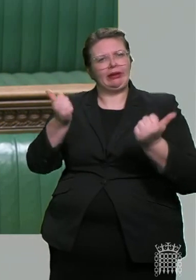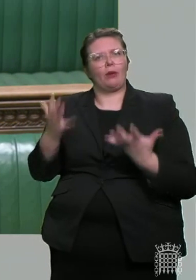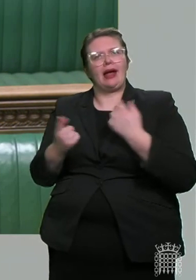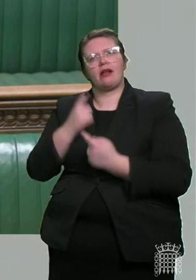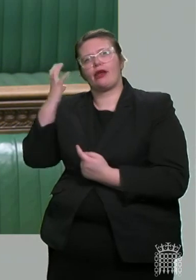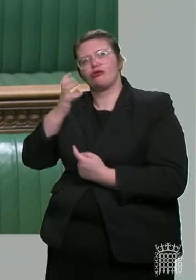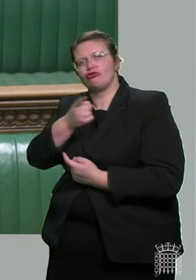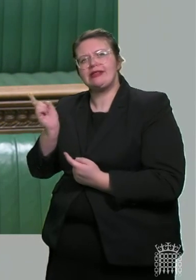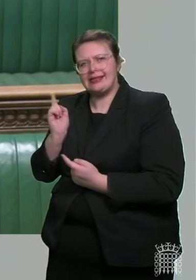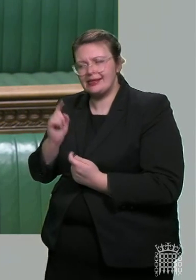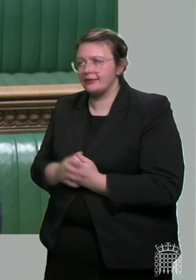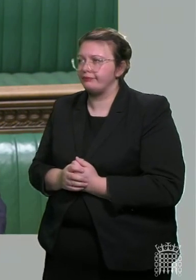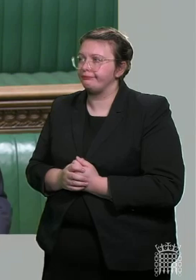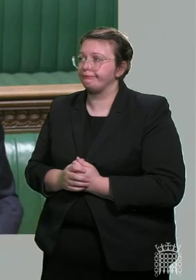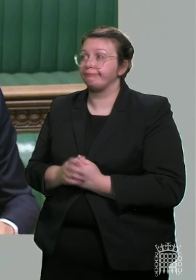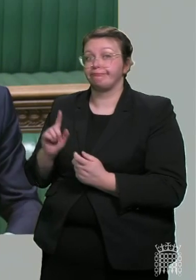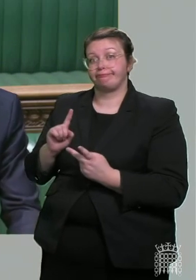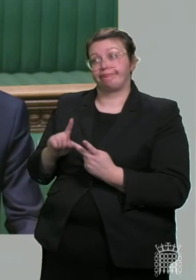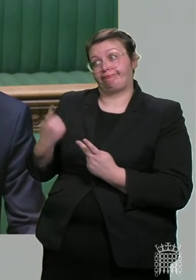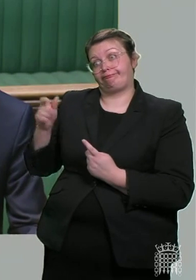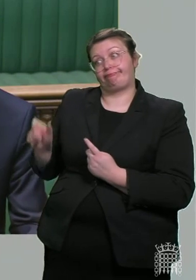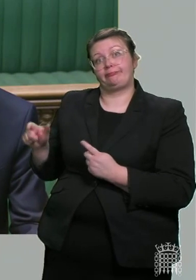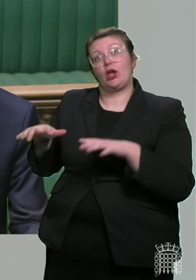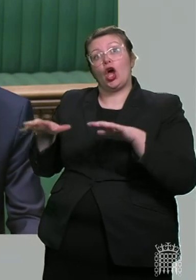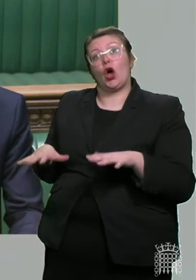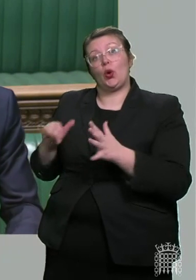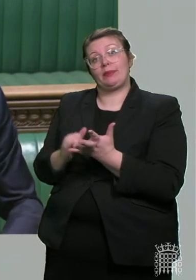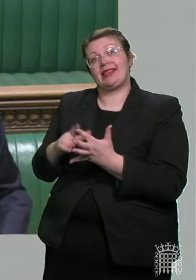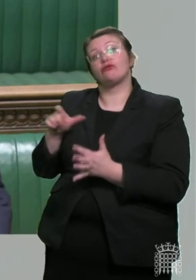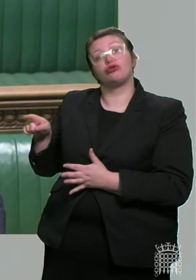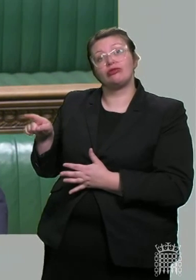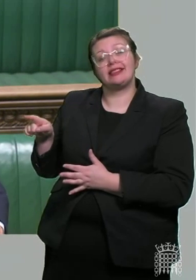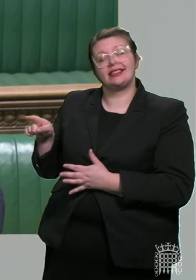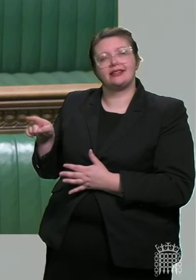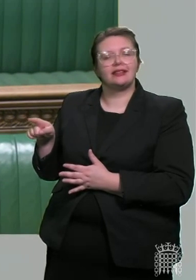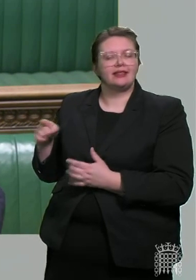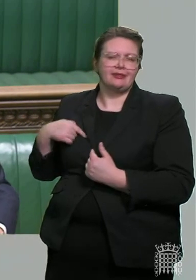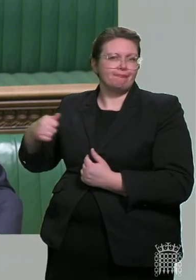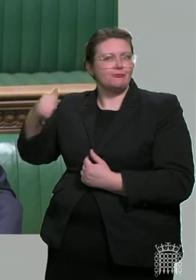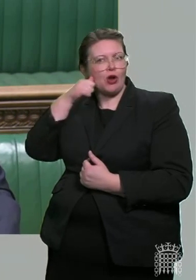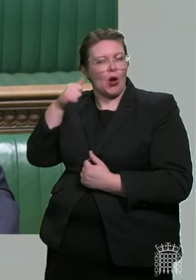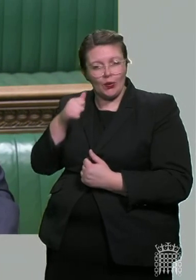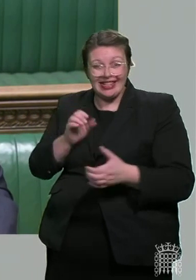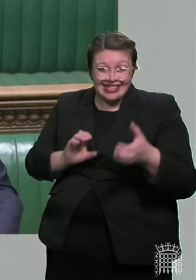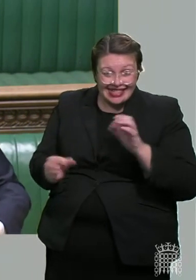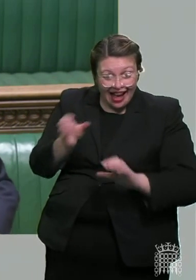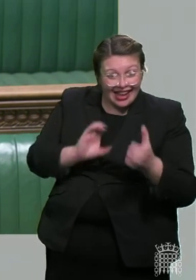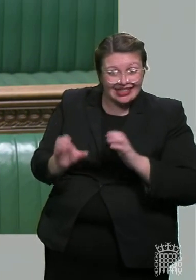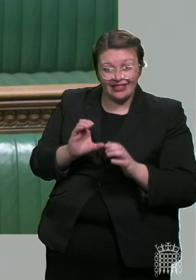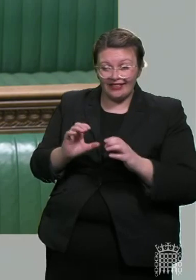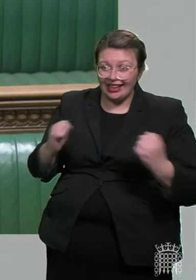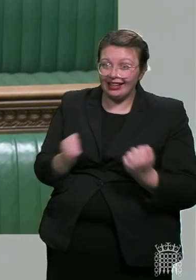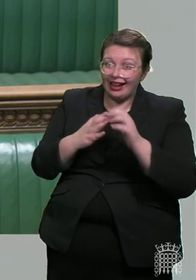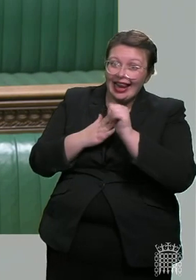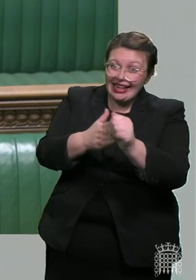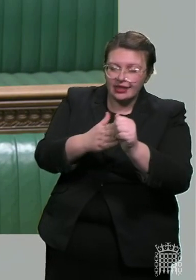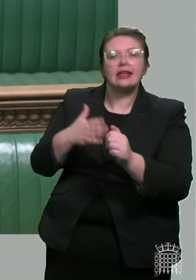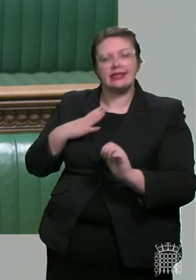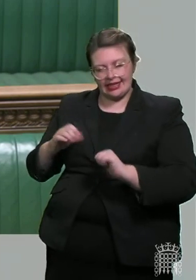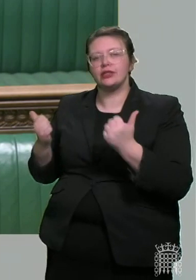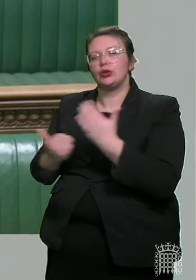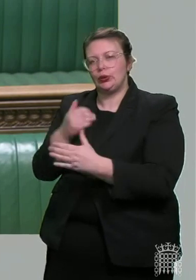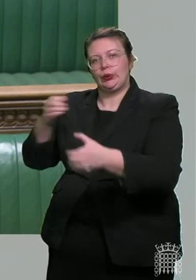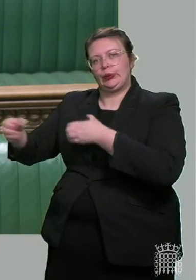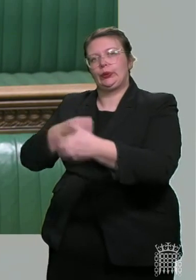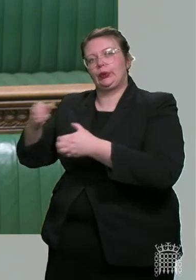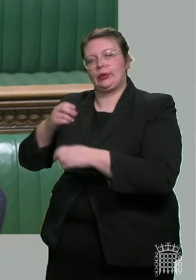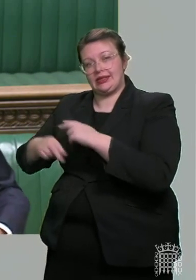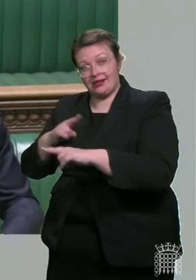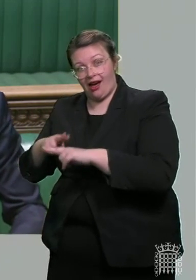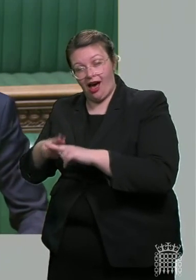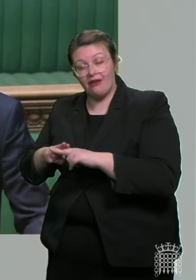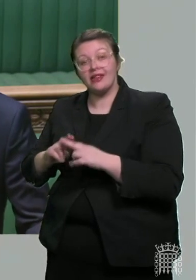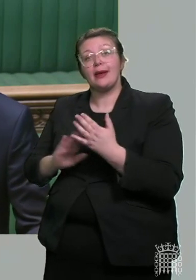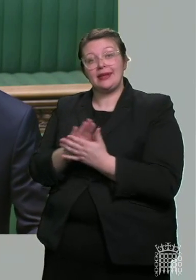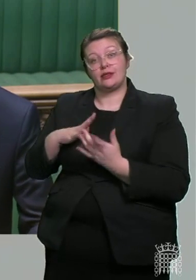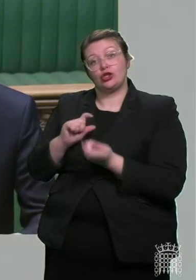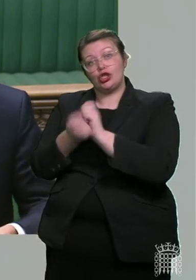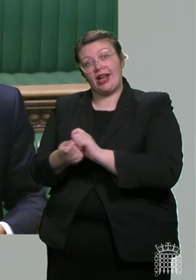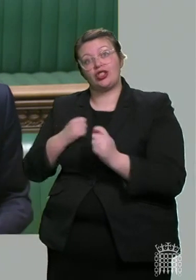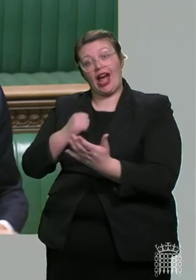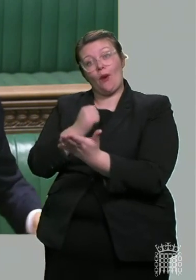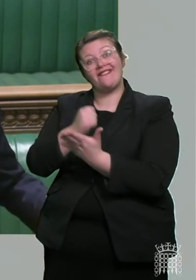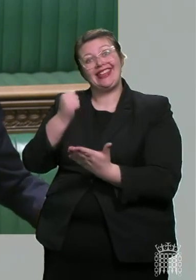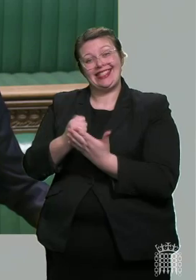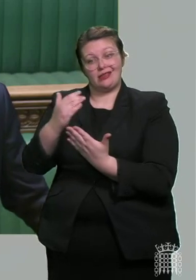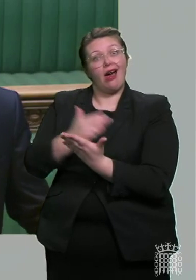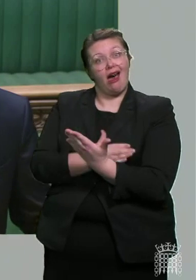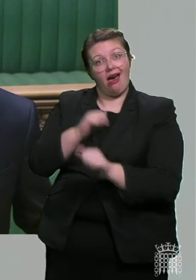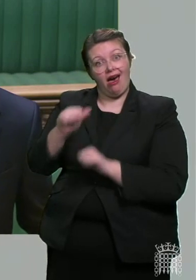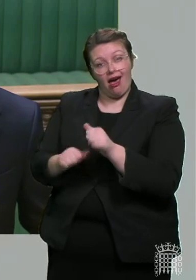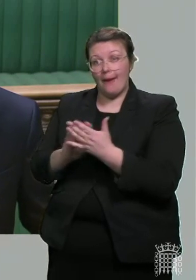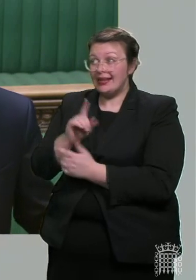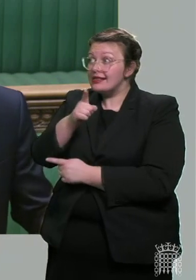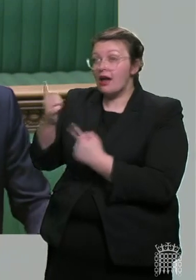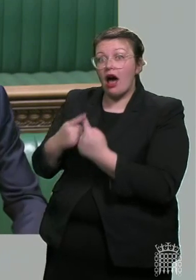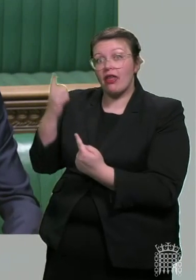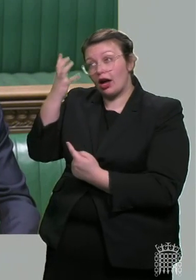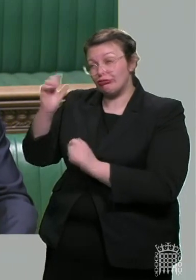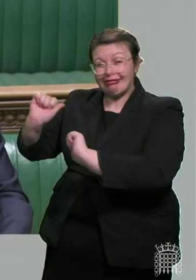My right honourable Friend the Home Secretary knows that a scientific superpower needs scientific superstars, so together we are announcing ambitious visa reforms aimed at highly skilled migrants, including a